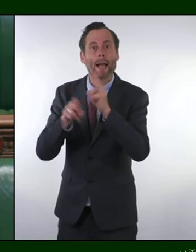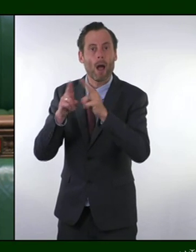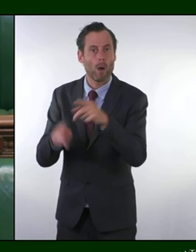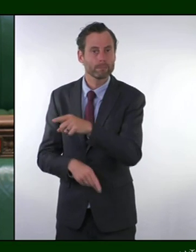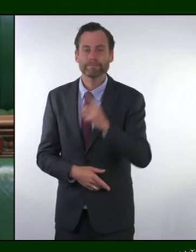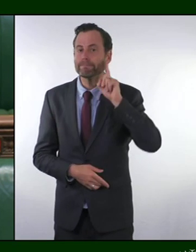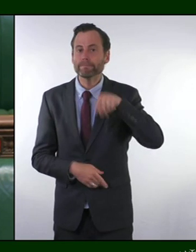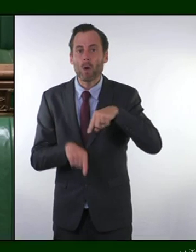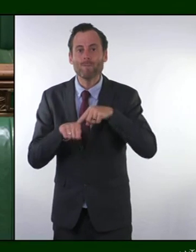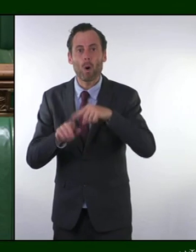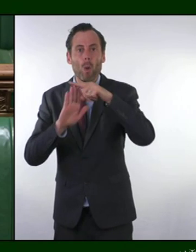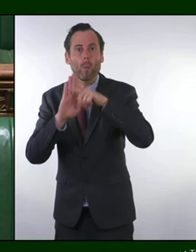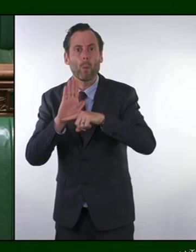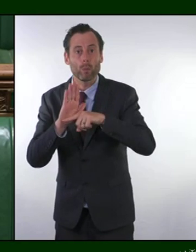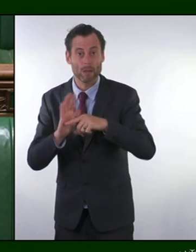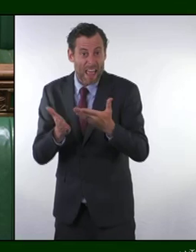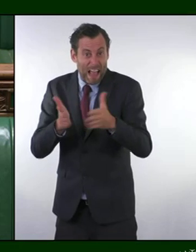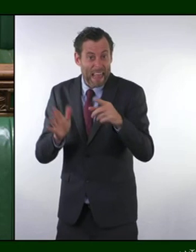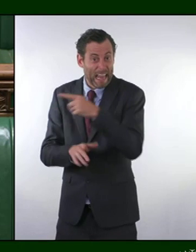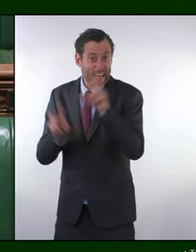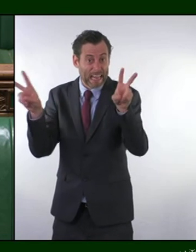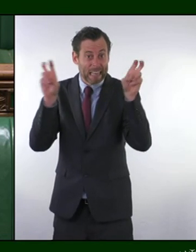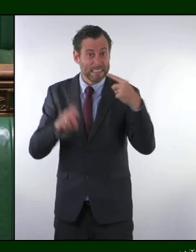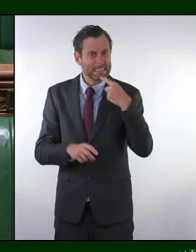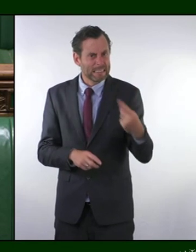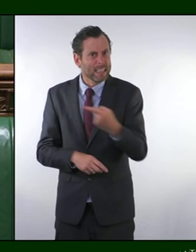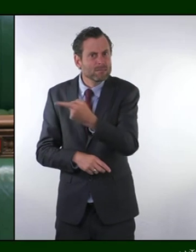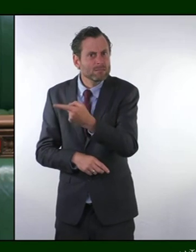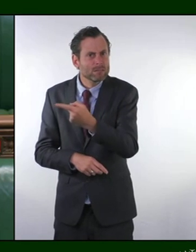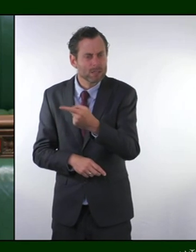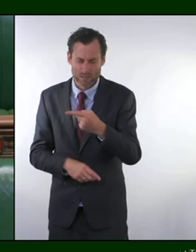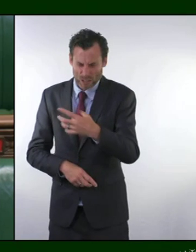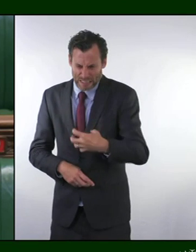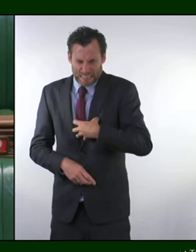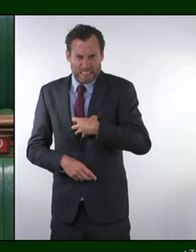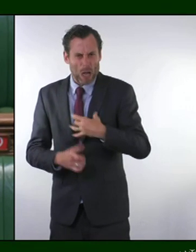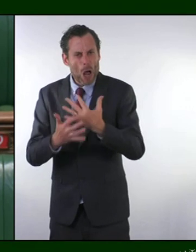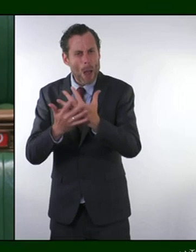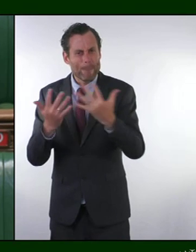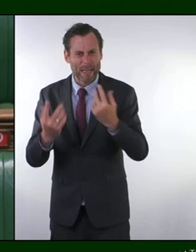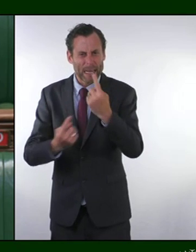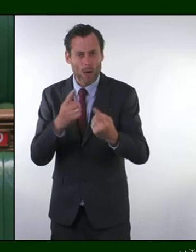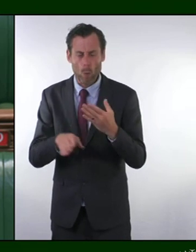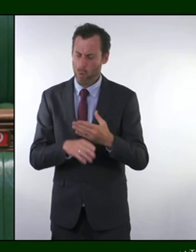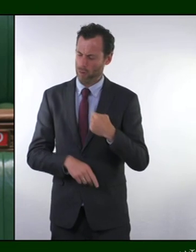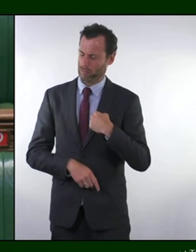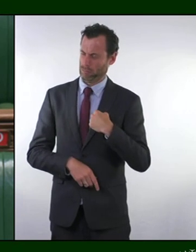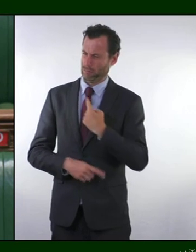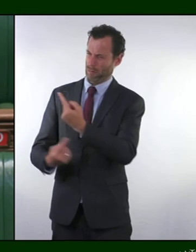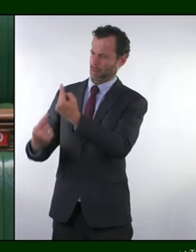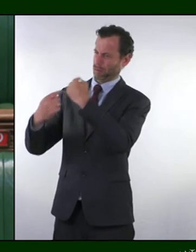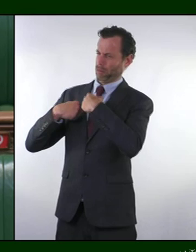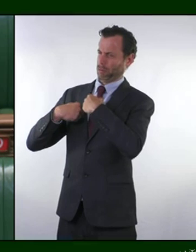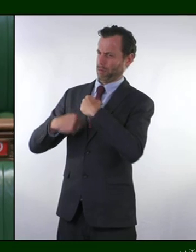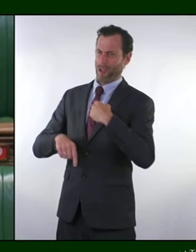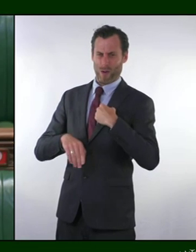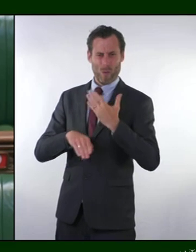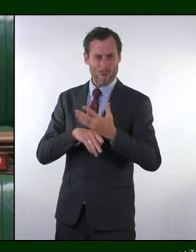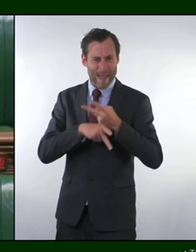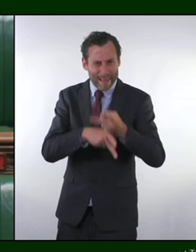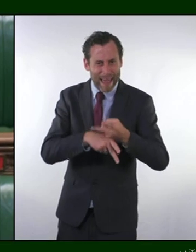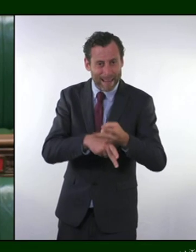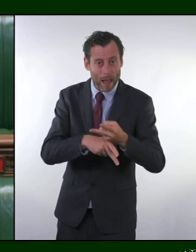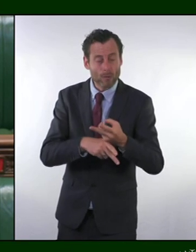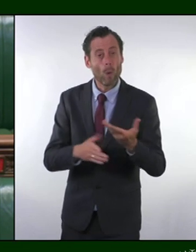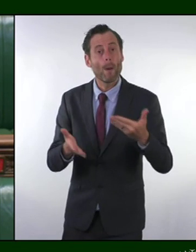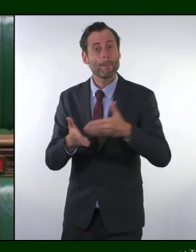It was clear what he was saying. The Prime Minister must understand just how raw this is for many people on the frontline and for those who have lost loved ones.